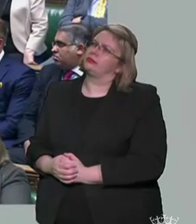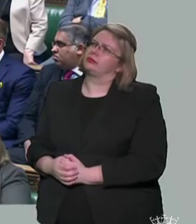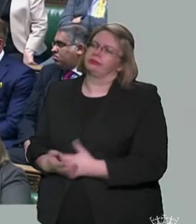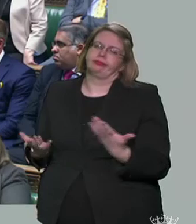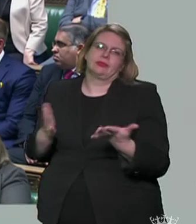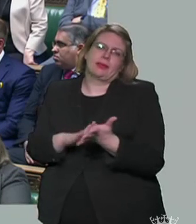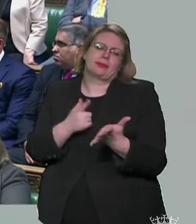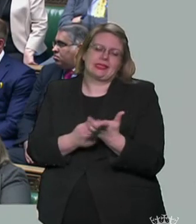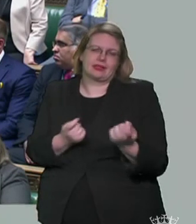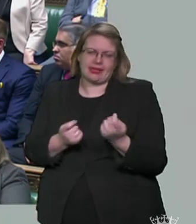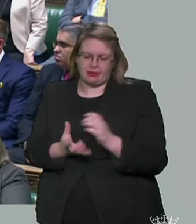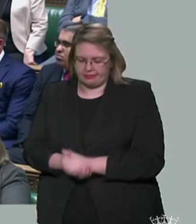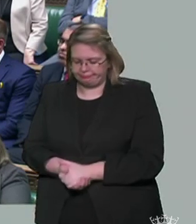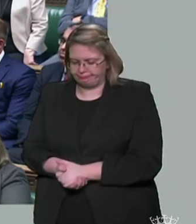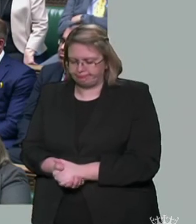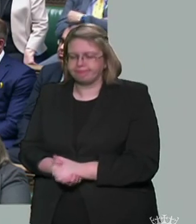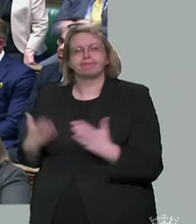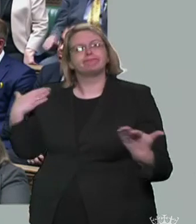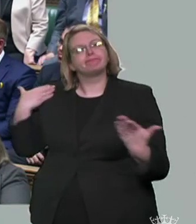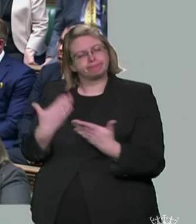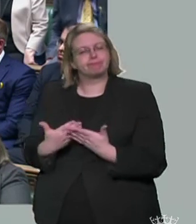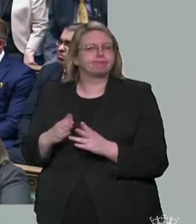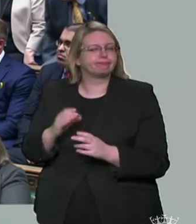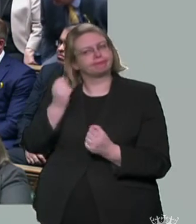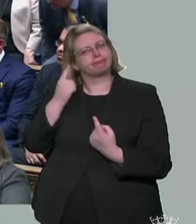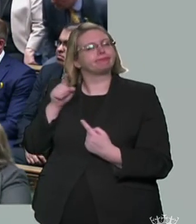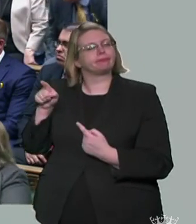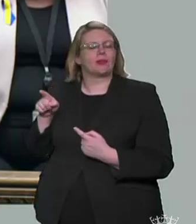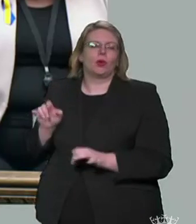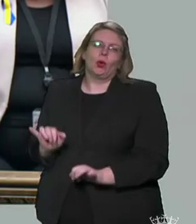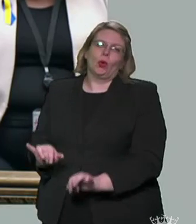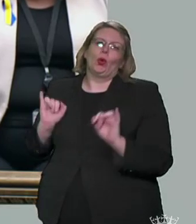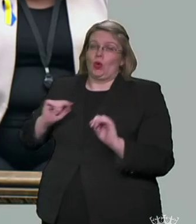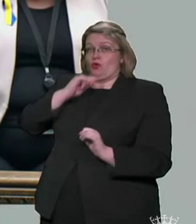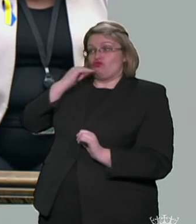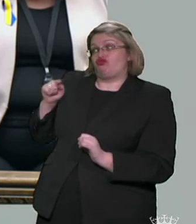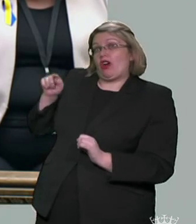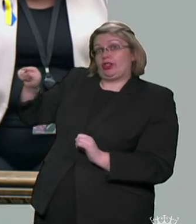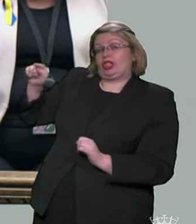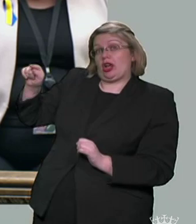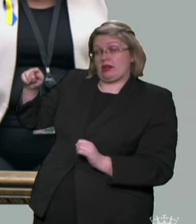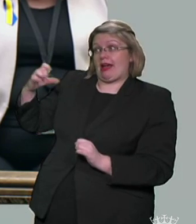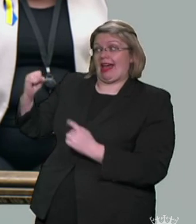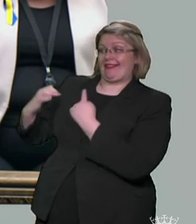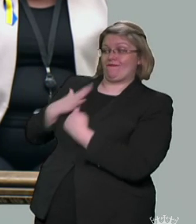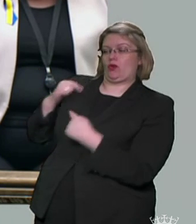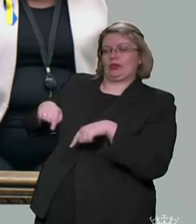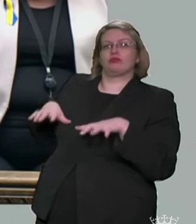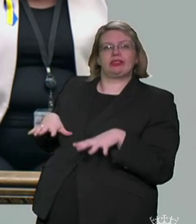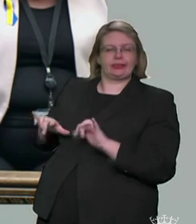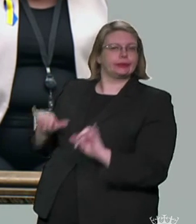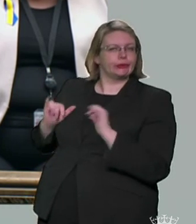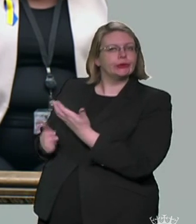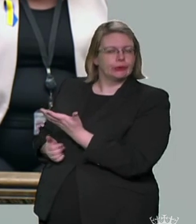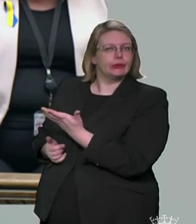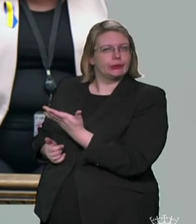In recent weeks we have seen how serious and dangerous Russia’s covert influence in Britain can be.